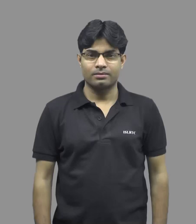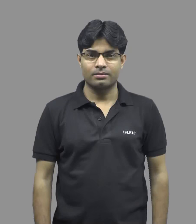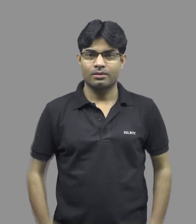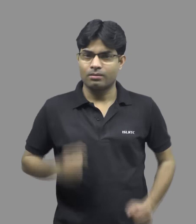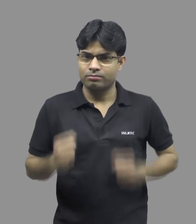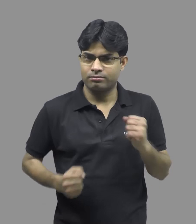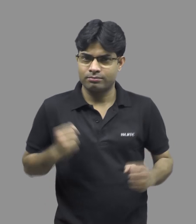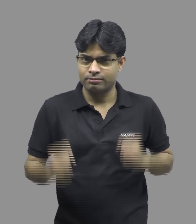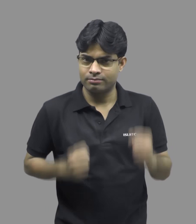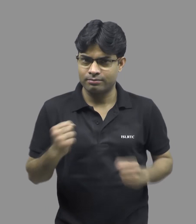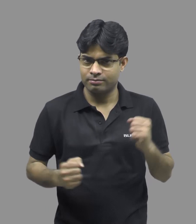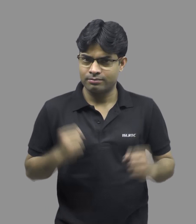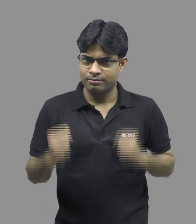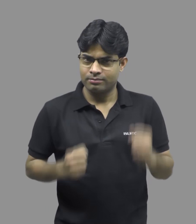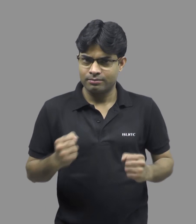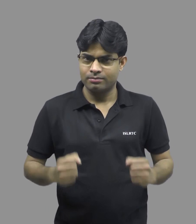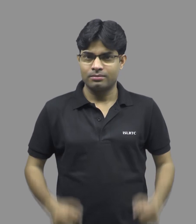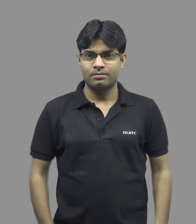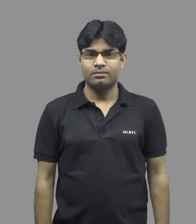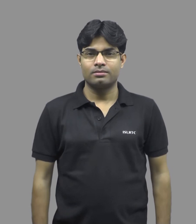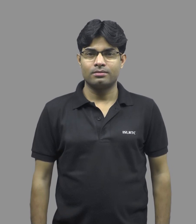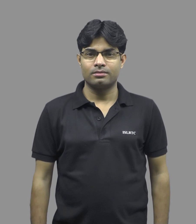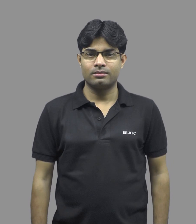Run